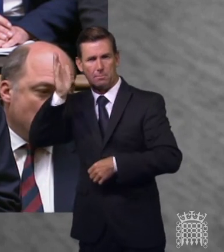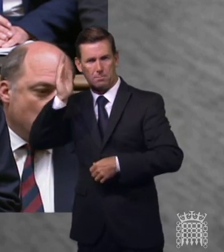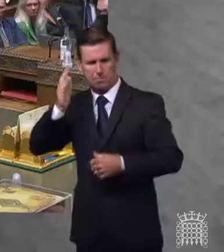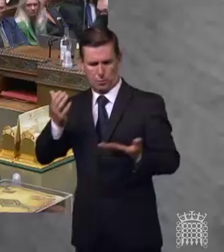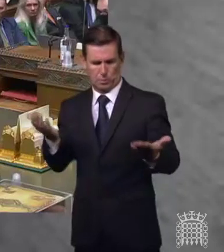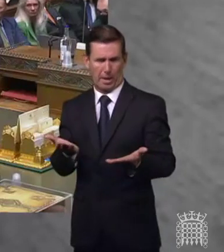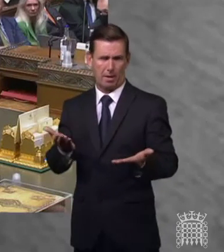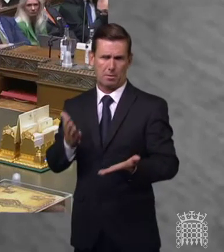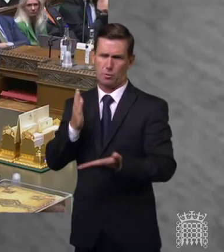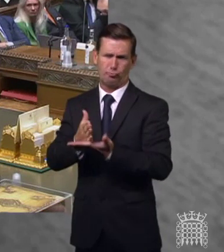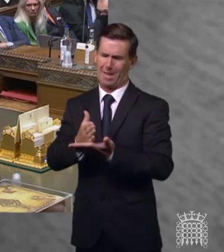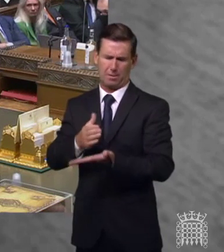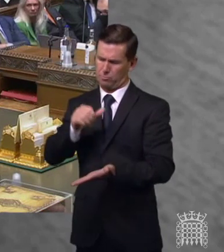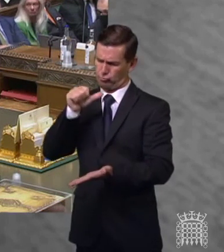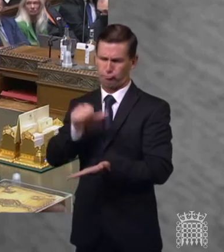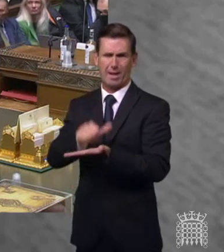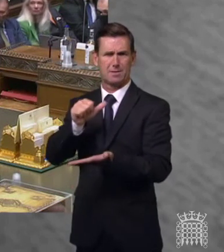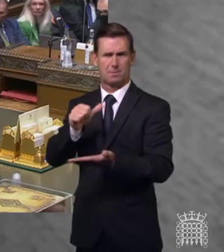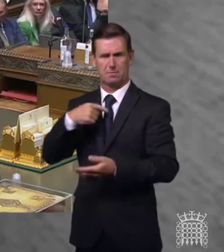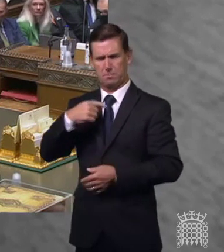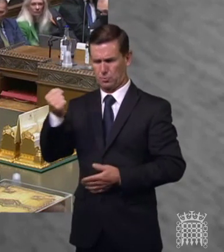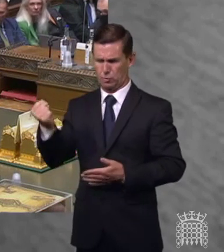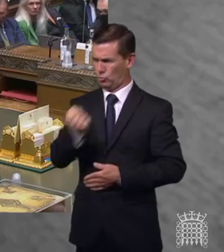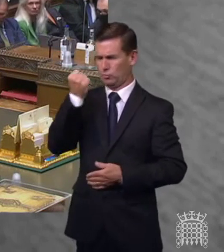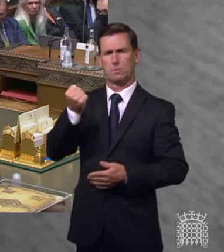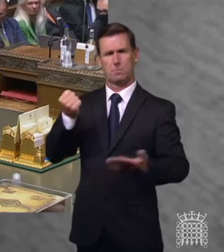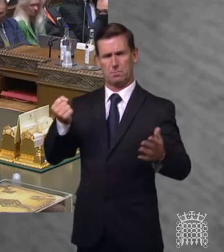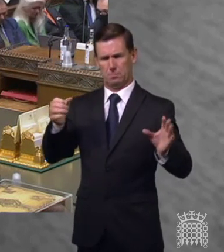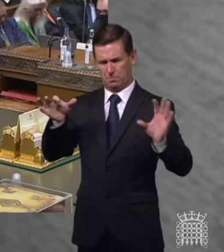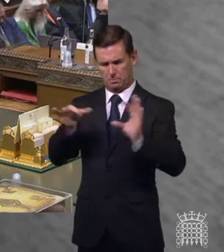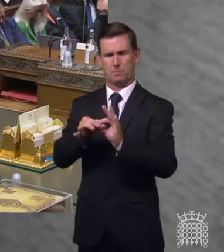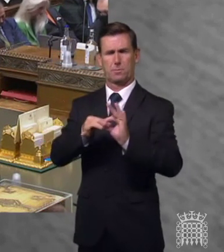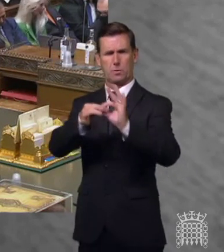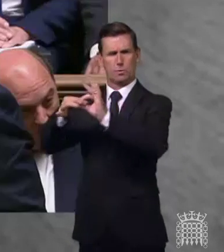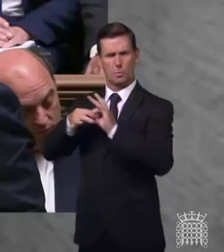So it is absolutely right that we should come together for this debate.